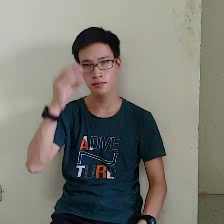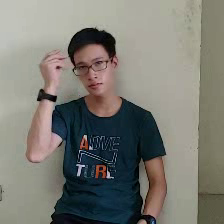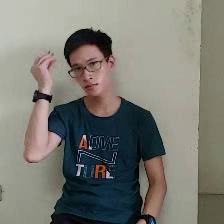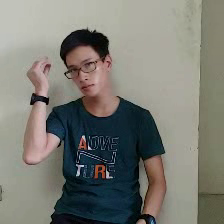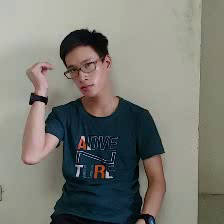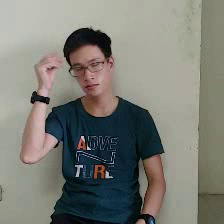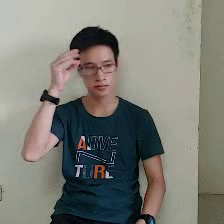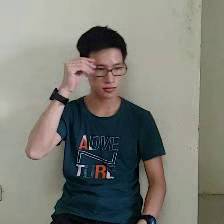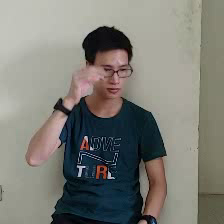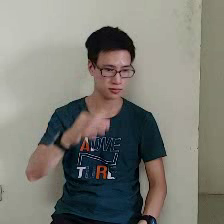Băn khoăn